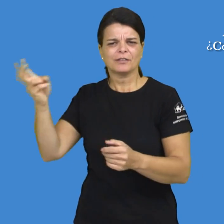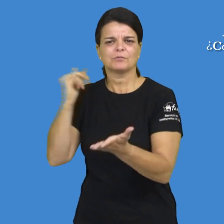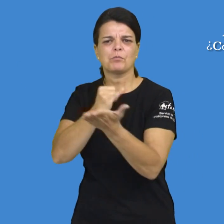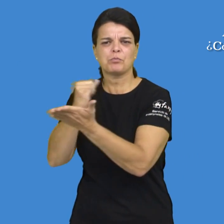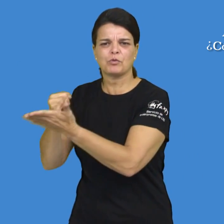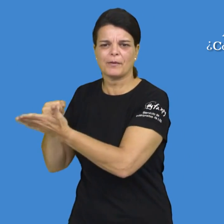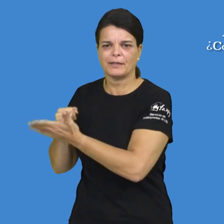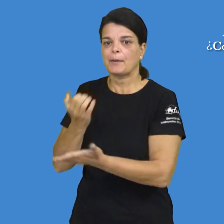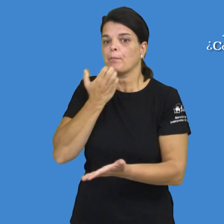probar